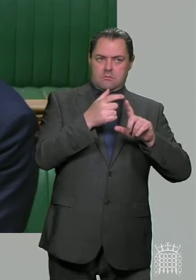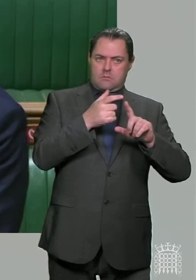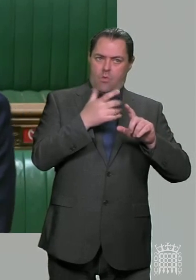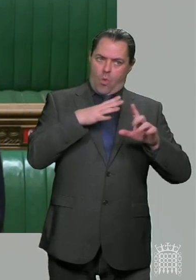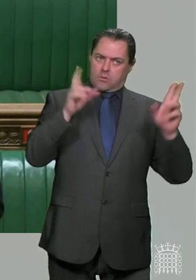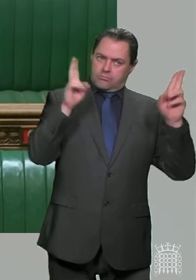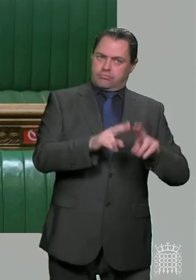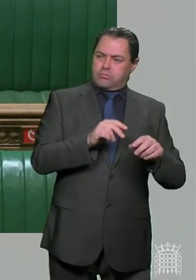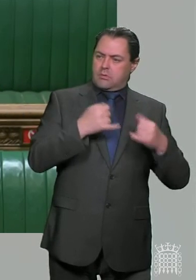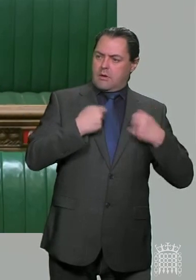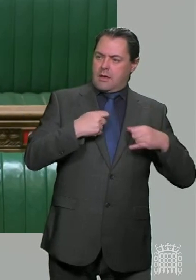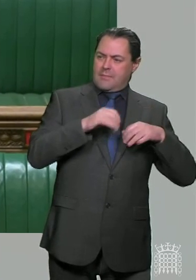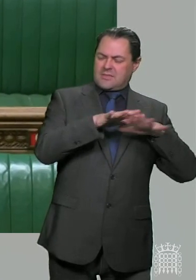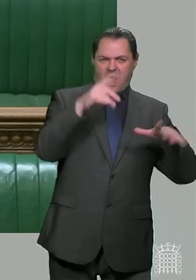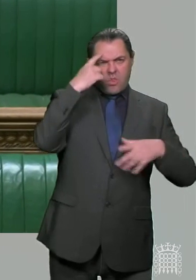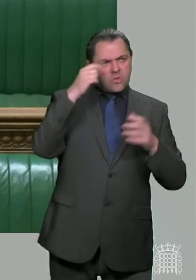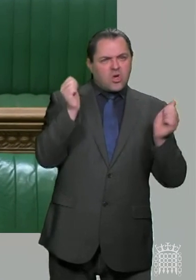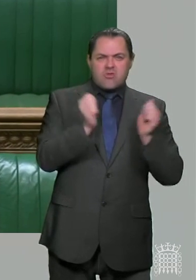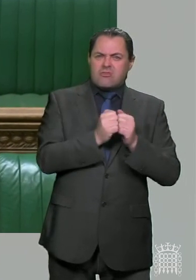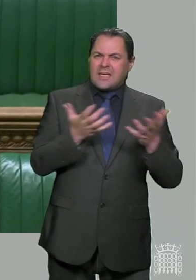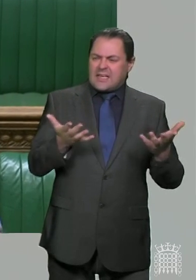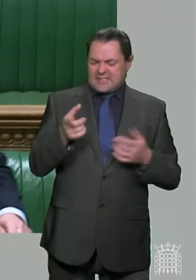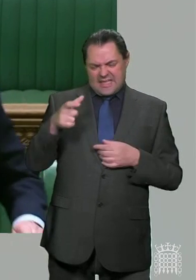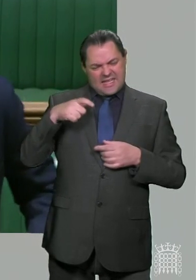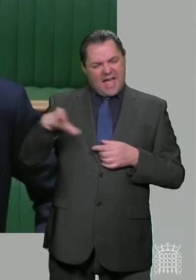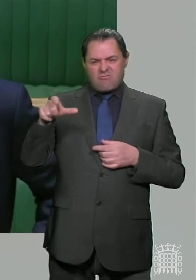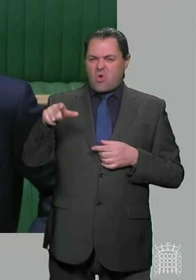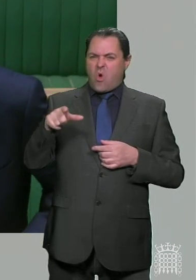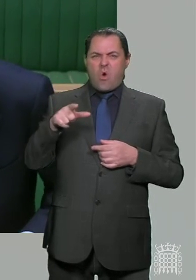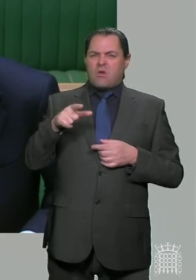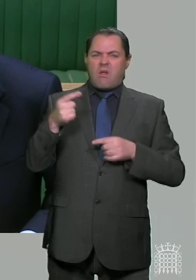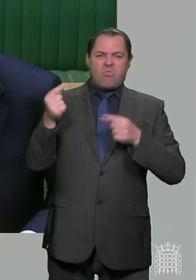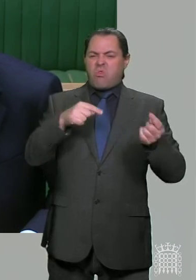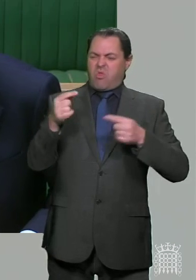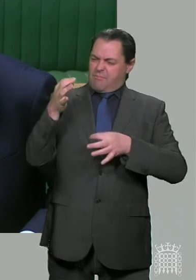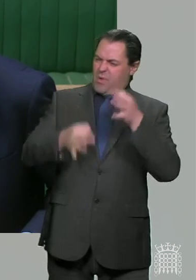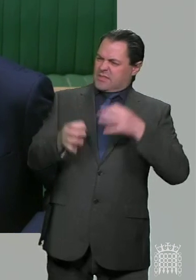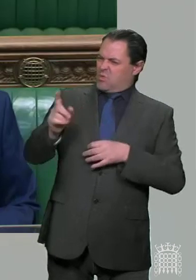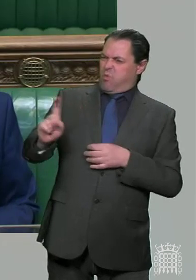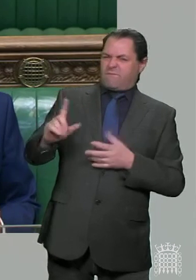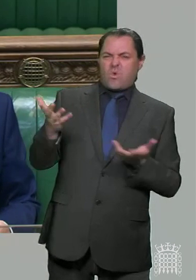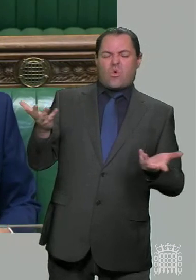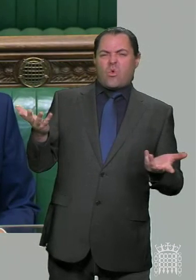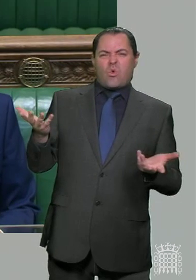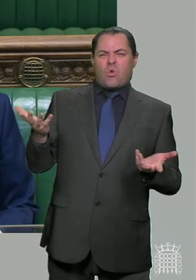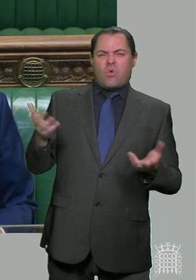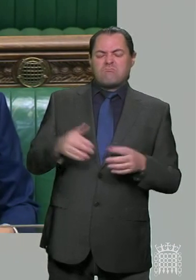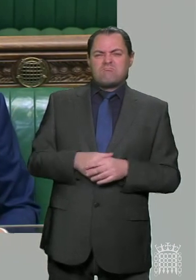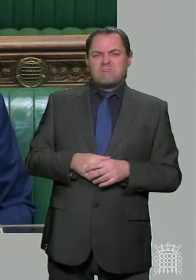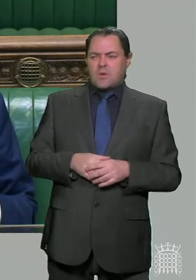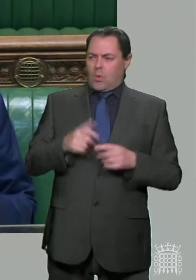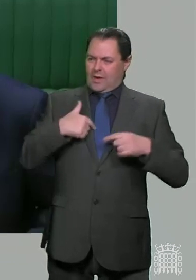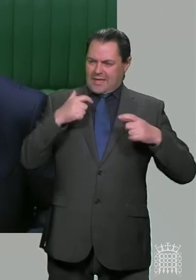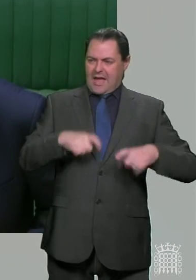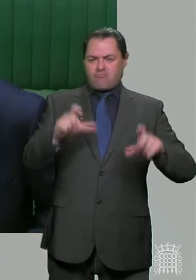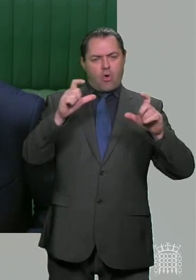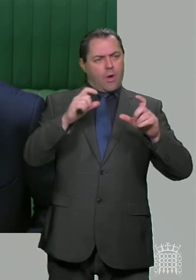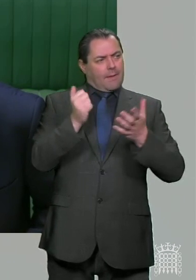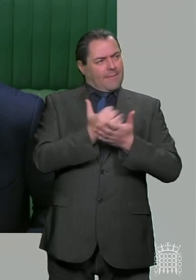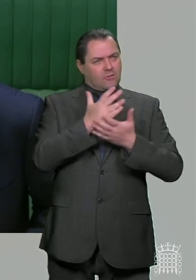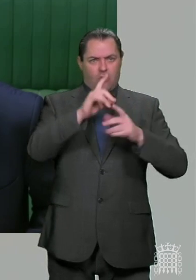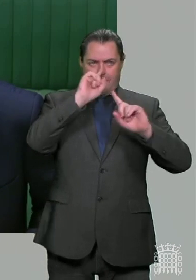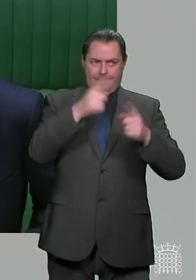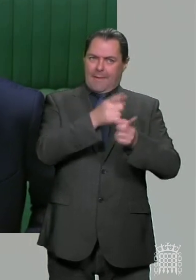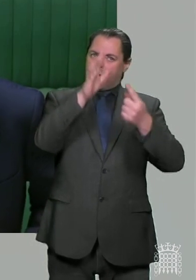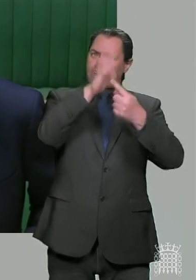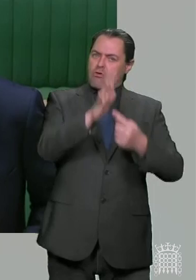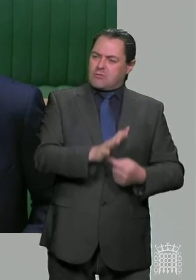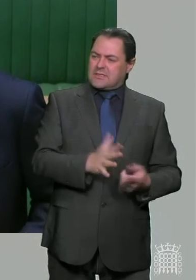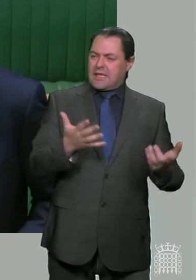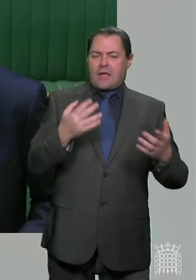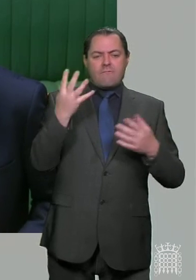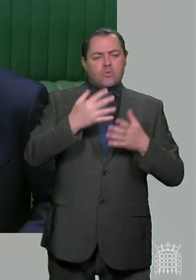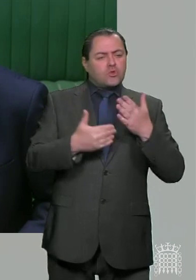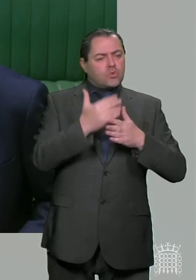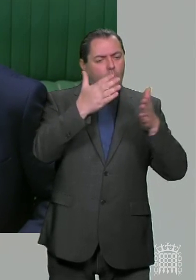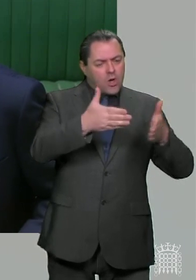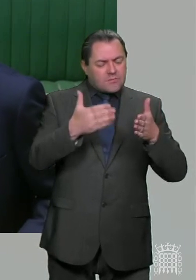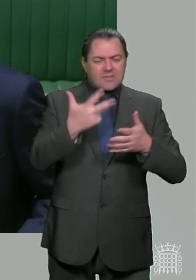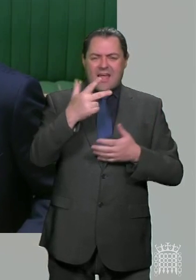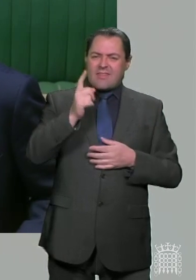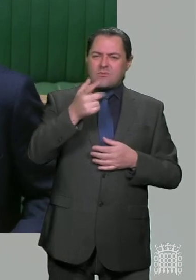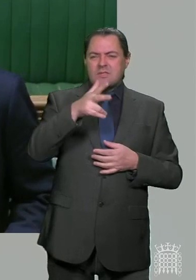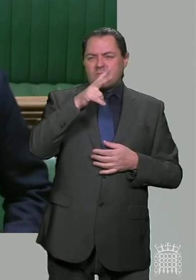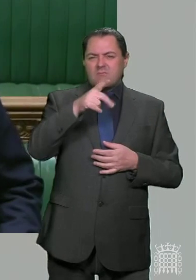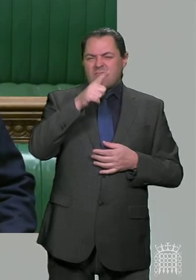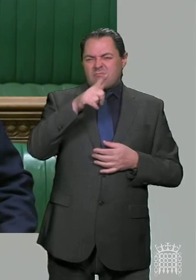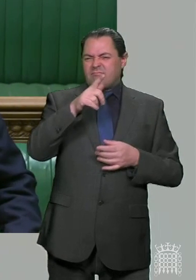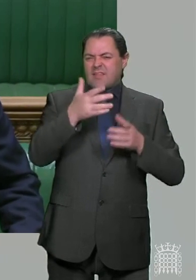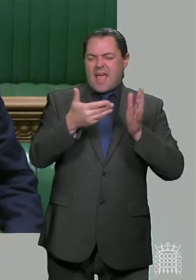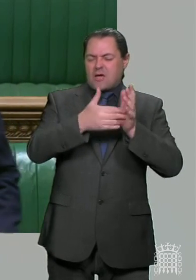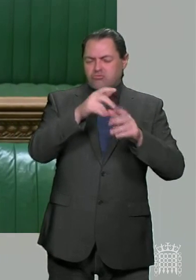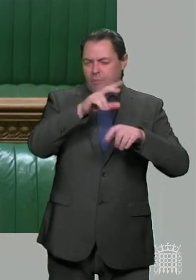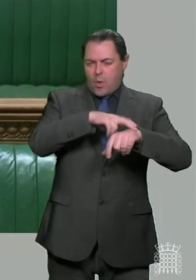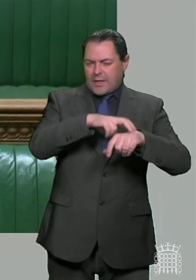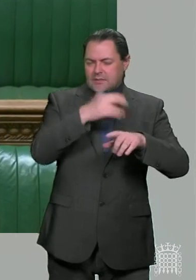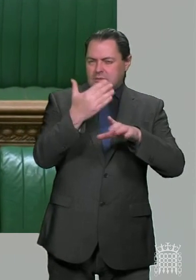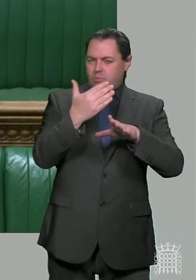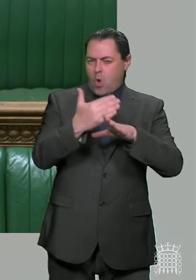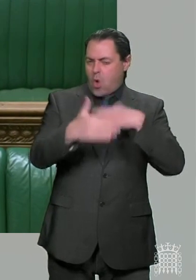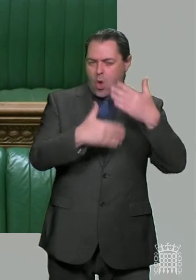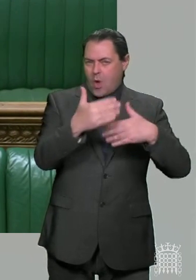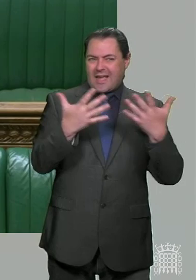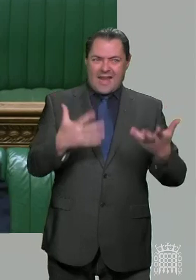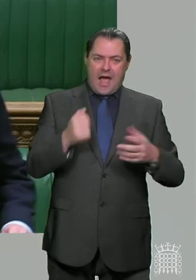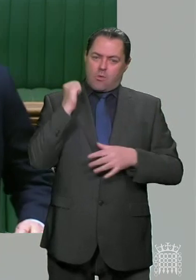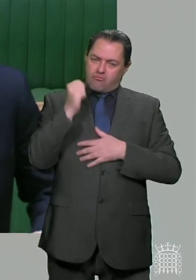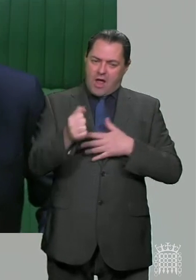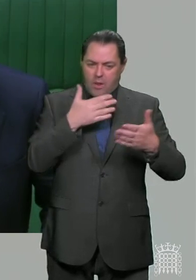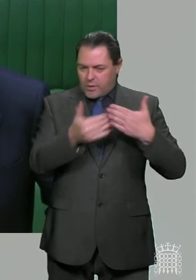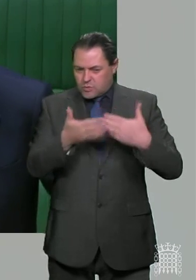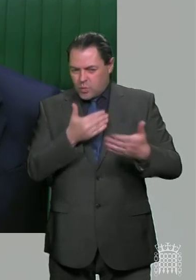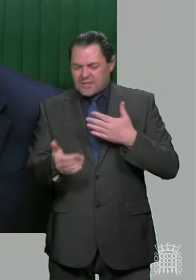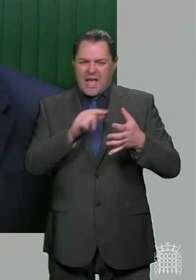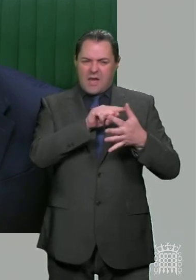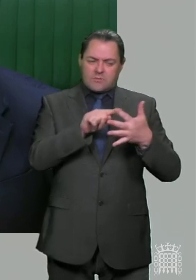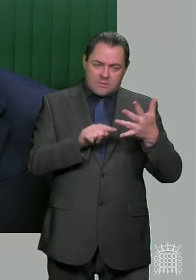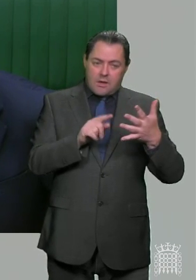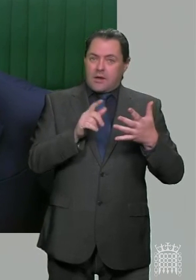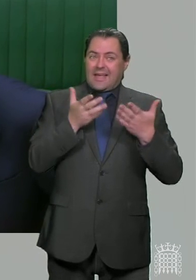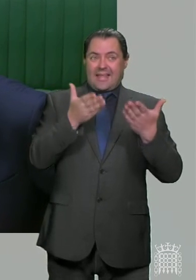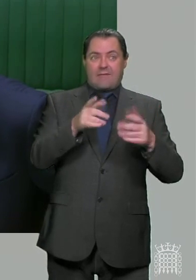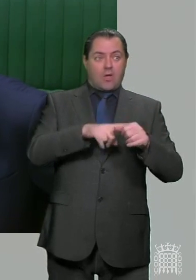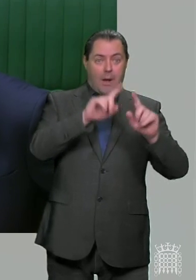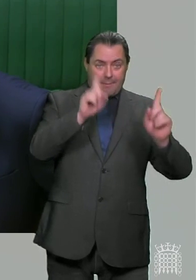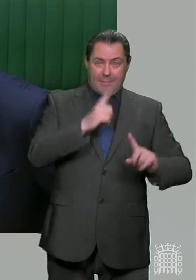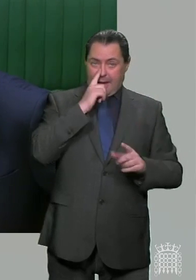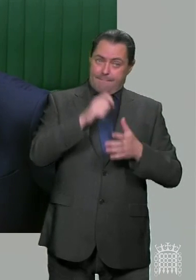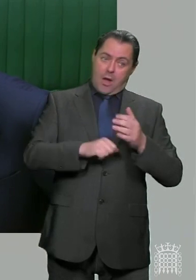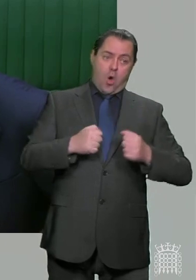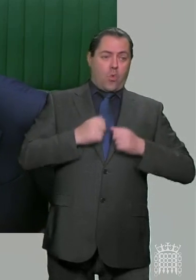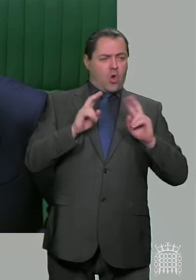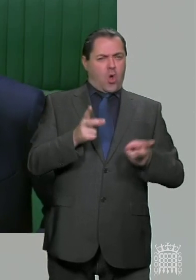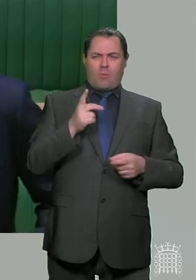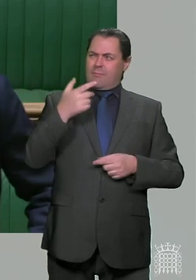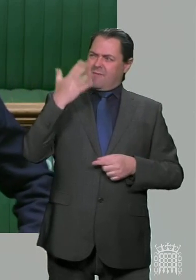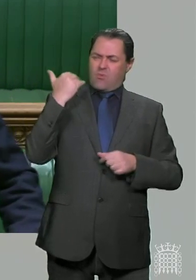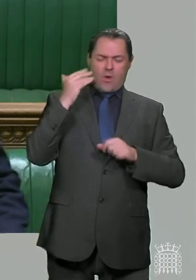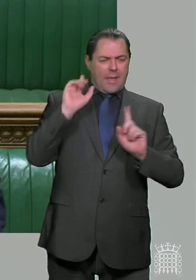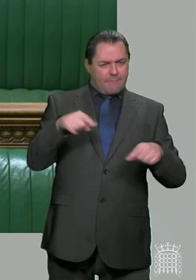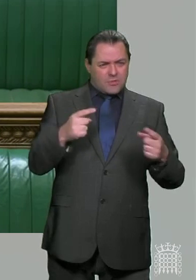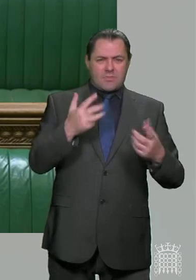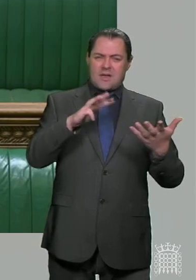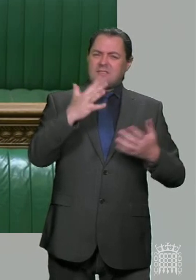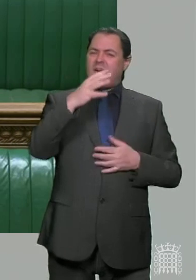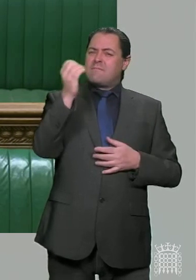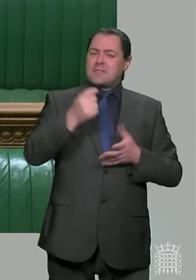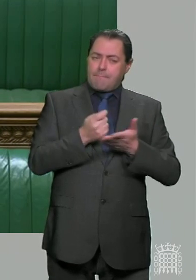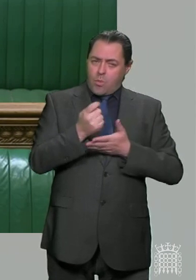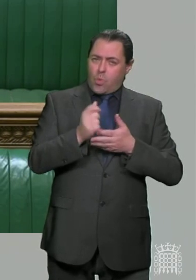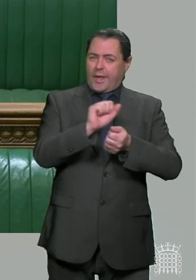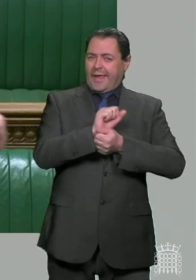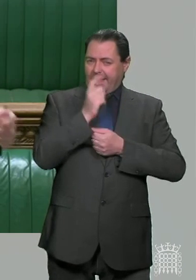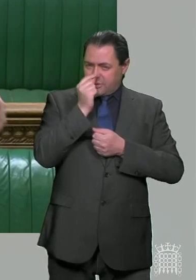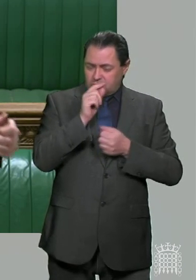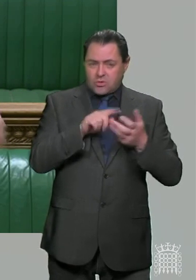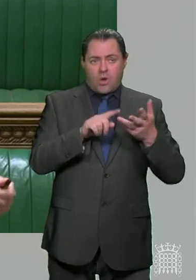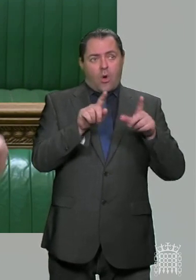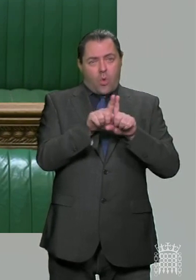I thought actually that was what the House had agreed on. The right honourable and learned Gentleman continues to play these pointless political games, while we get on with delivering on the people’s priorities: 40 new hospitals; 8,771 more police on our streets; we are getting on with sorting out the railways; we are giving people—young people—the opportunity of home ownership in a way they have never had before, with 95% mortgages; and we have vaccinated.